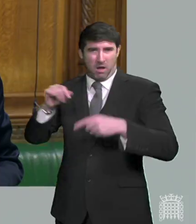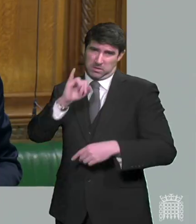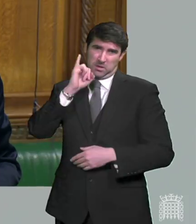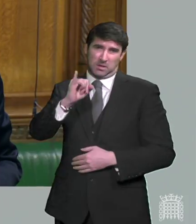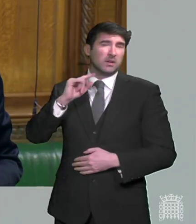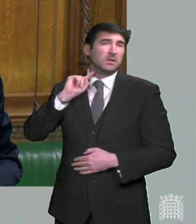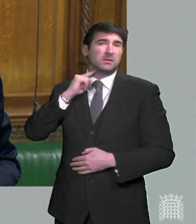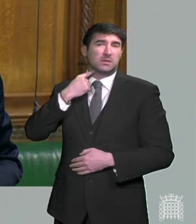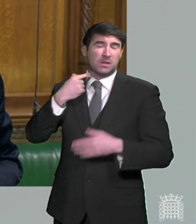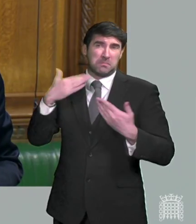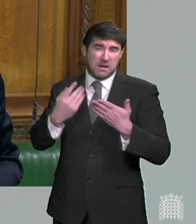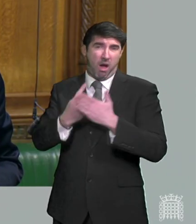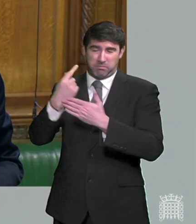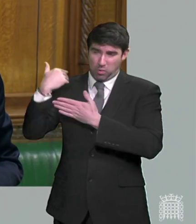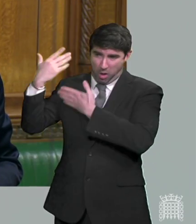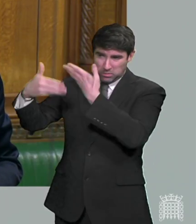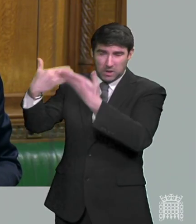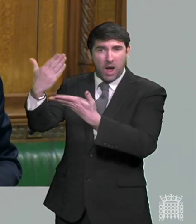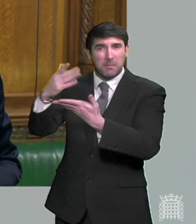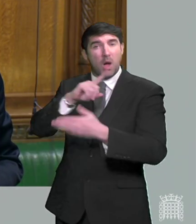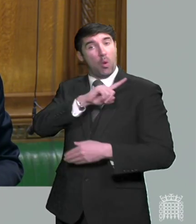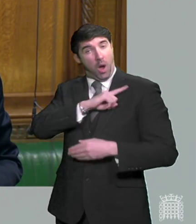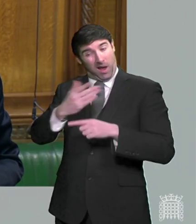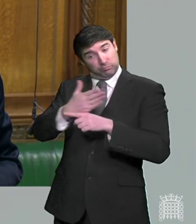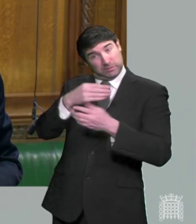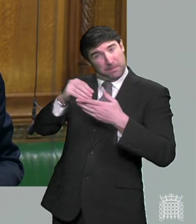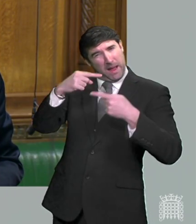It is long-standing, with higher tariffs and higher social charges.